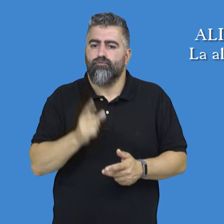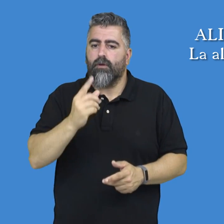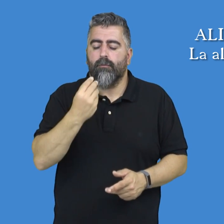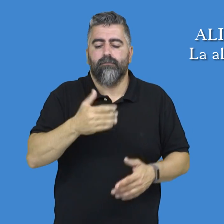comer